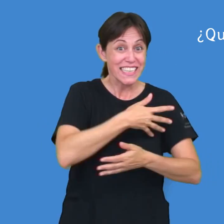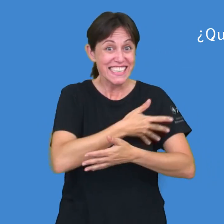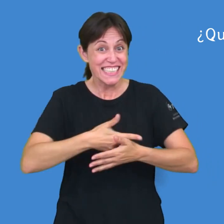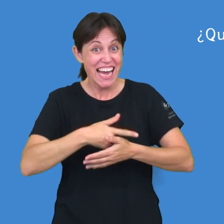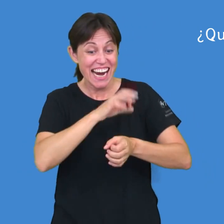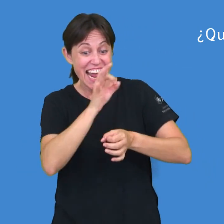sangre